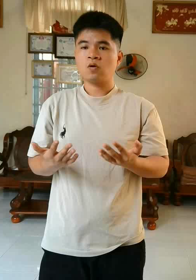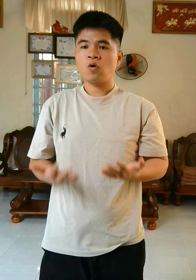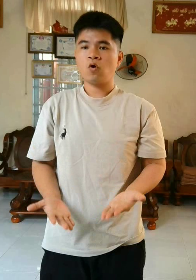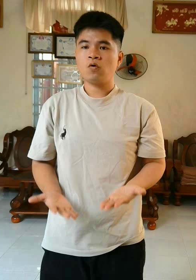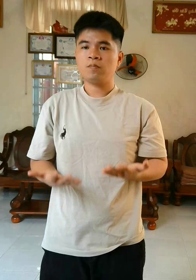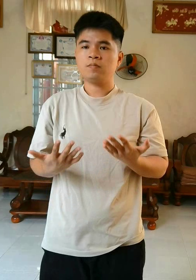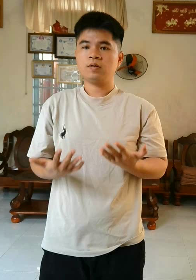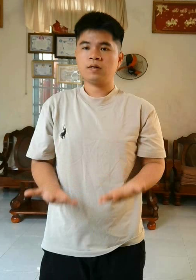hom nay